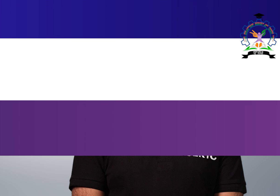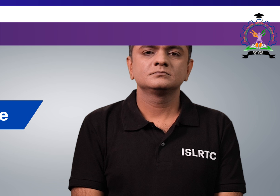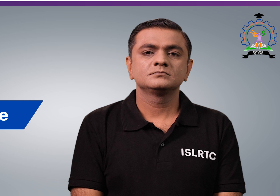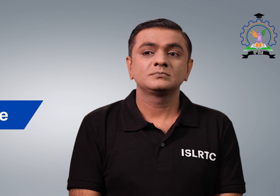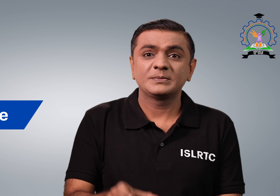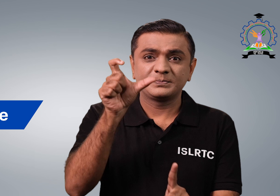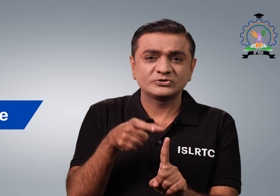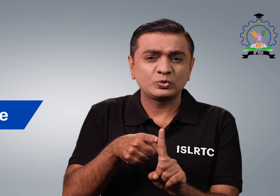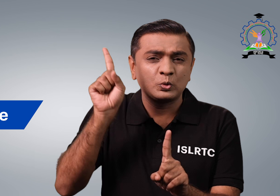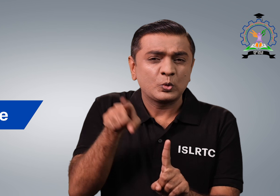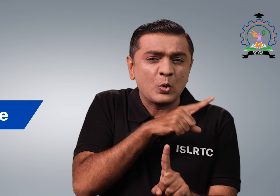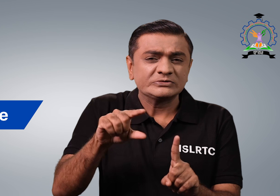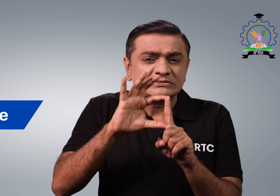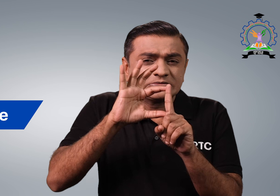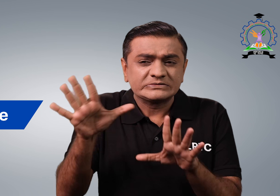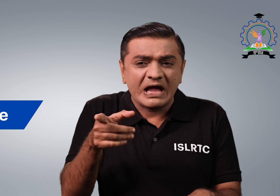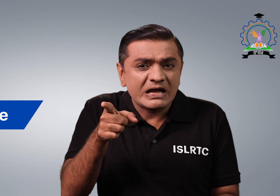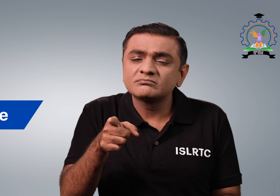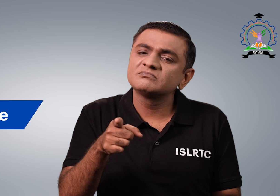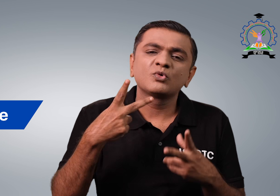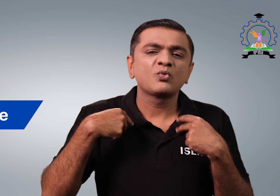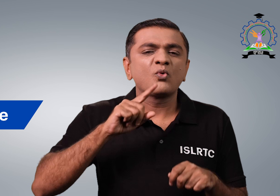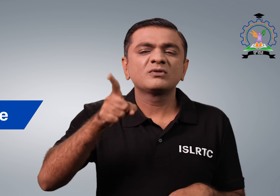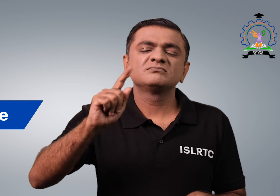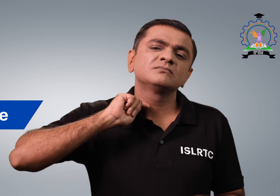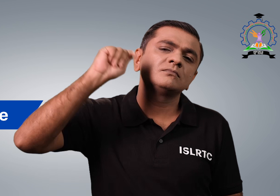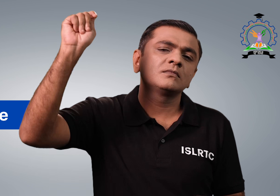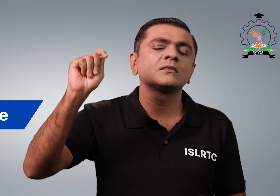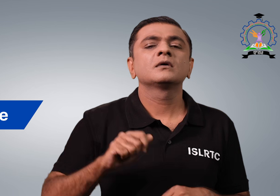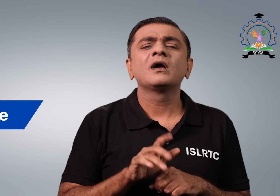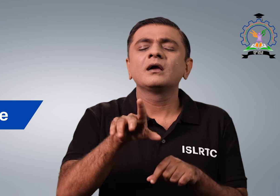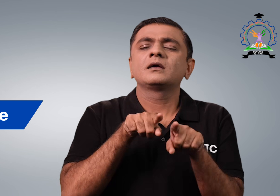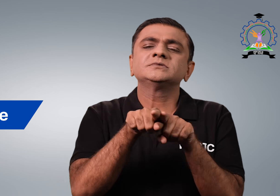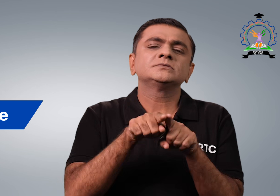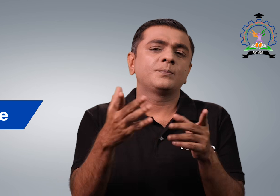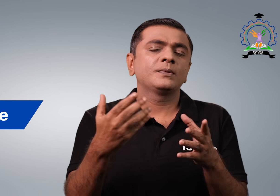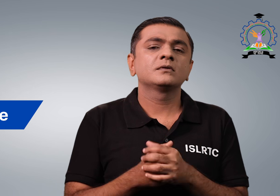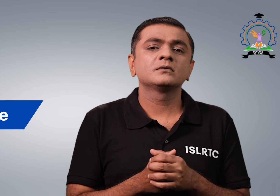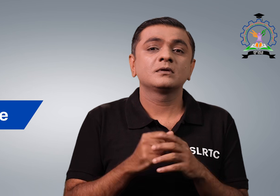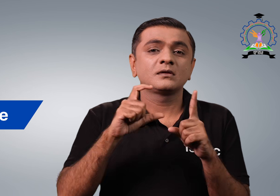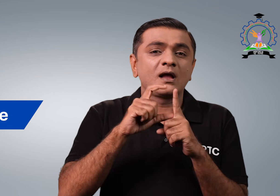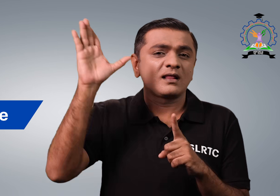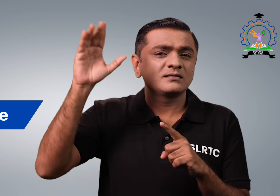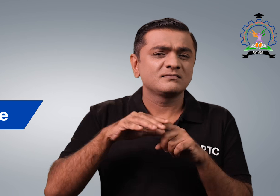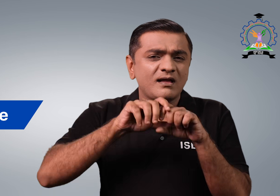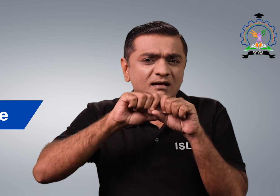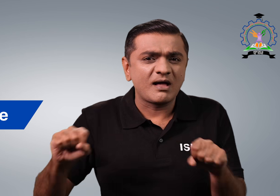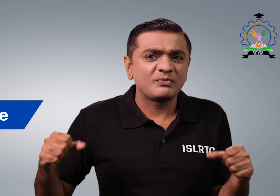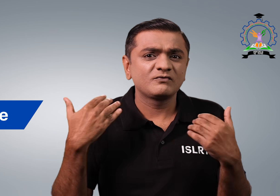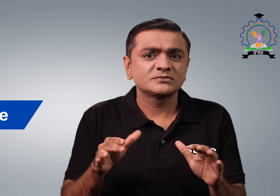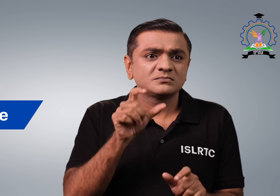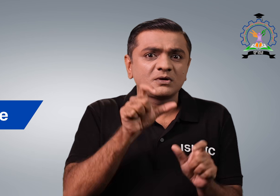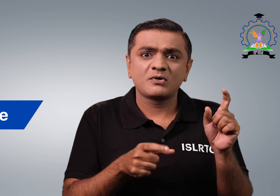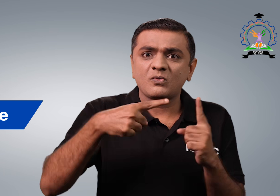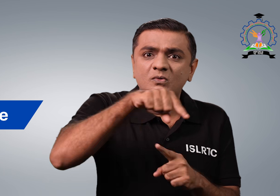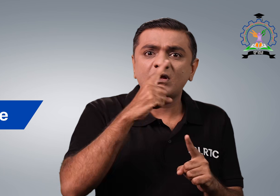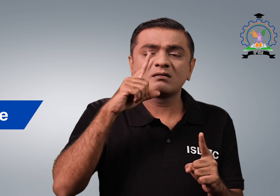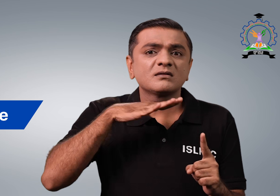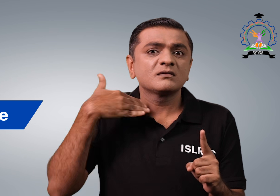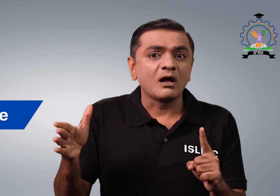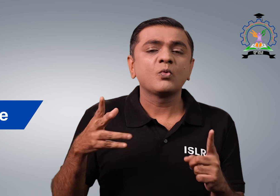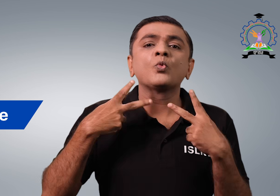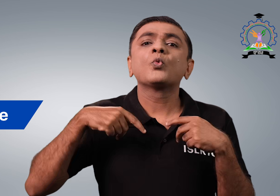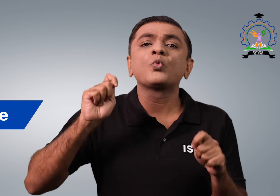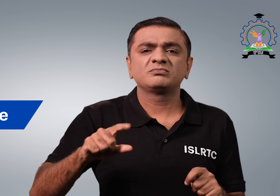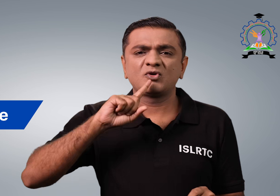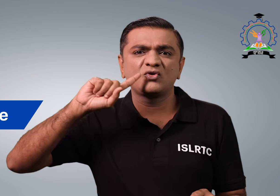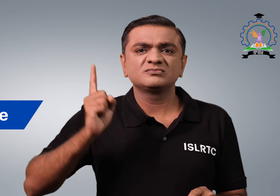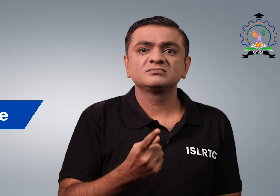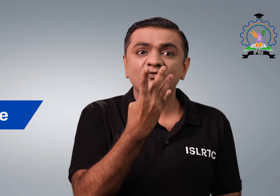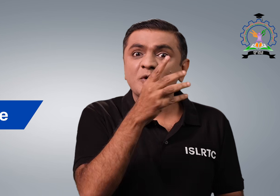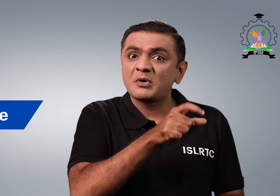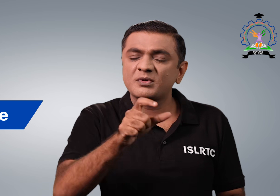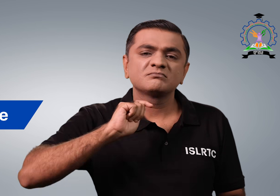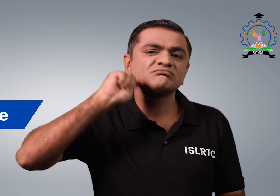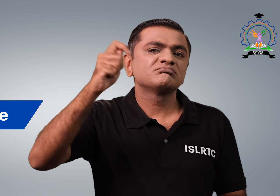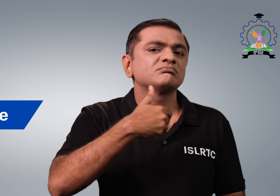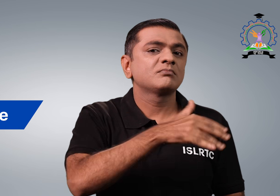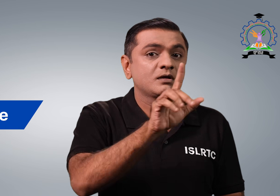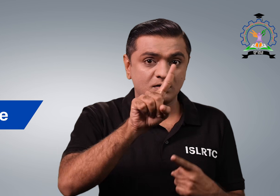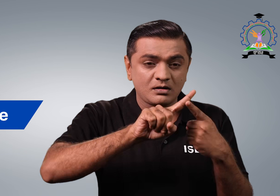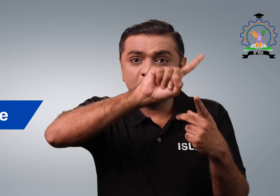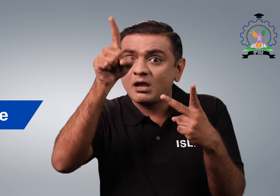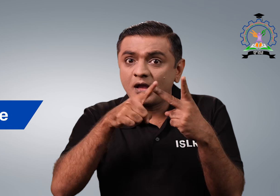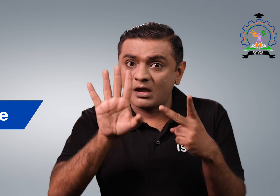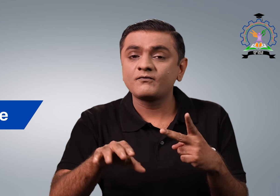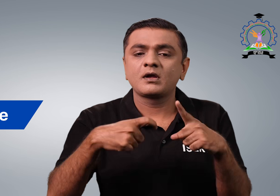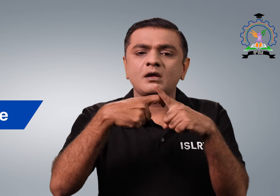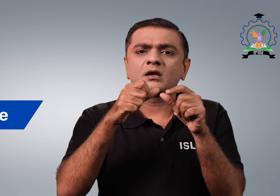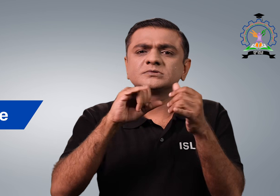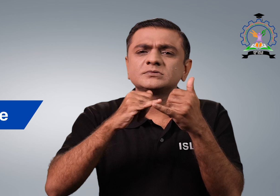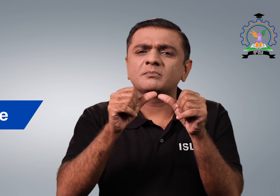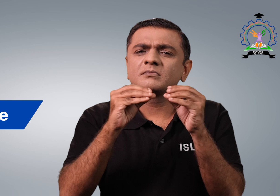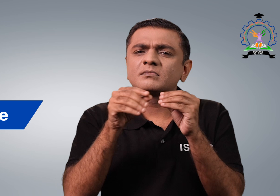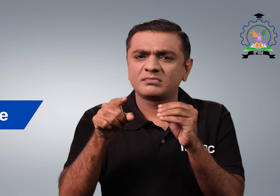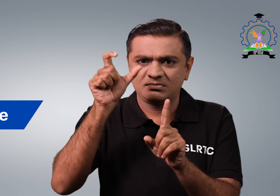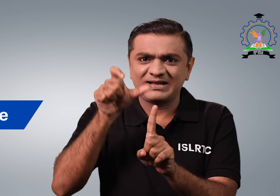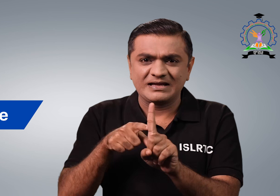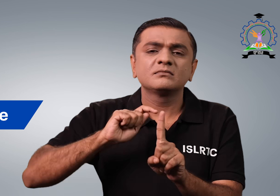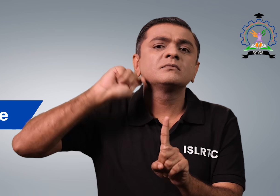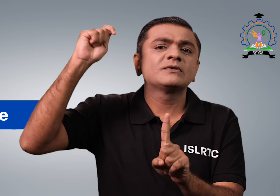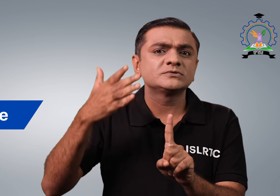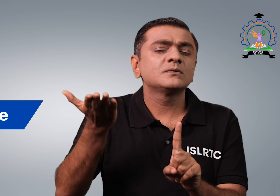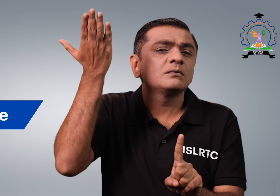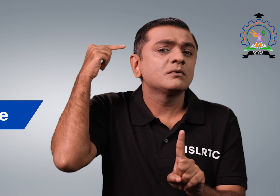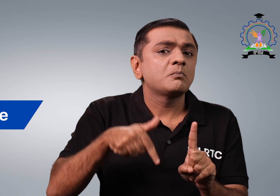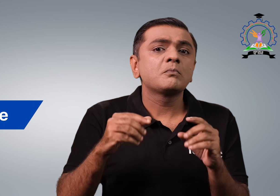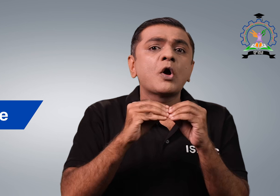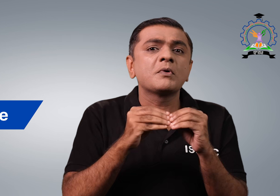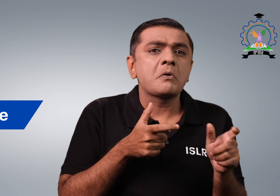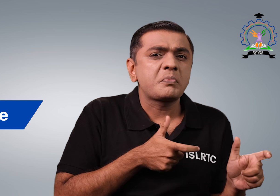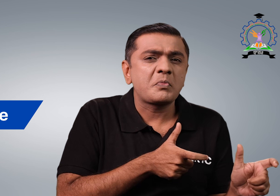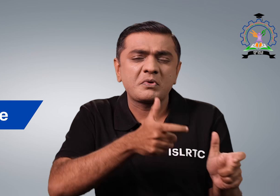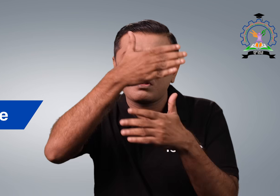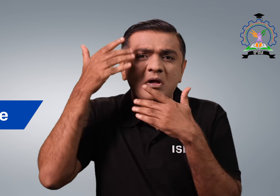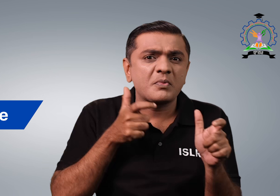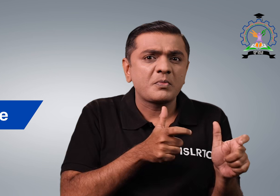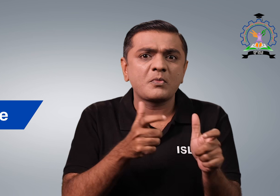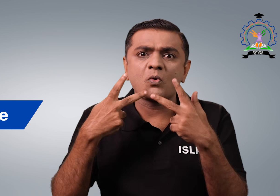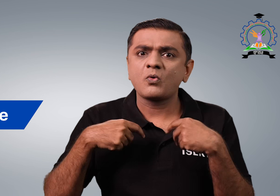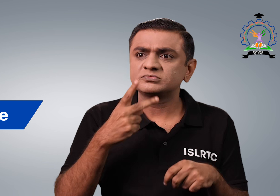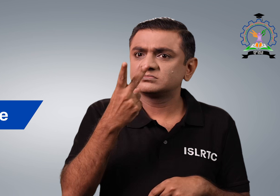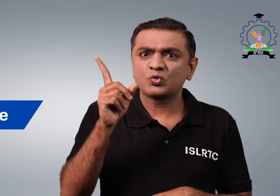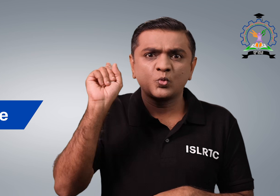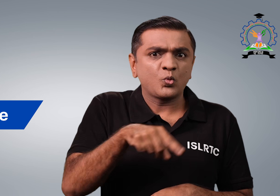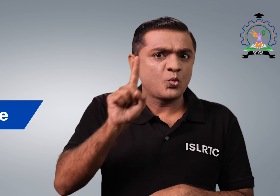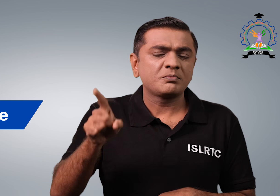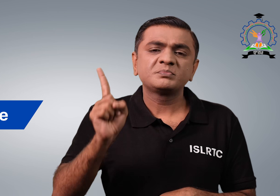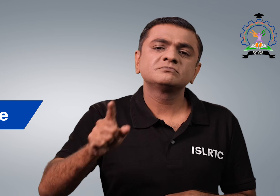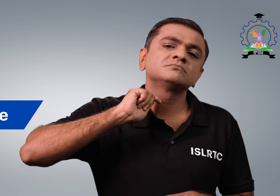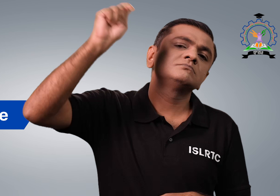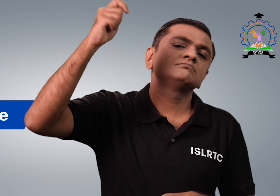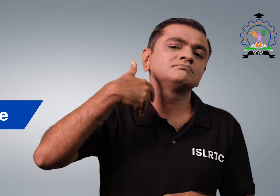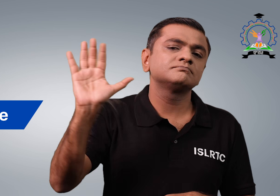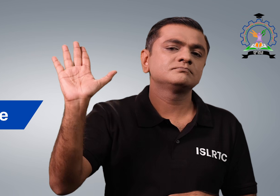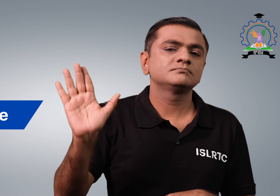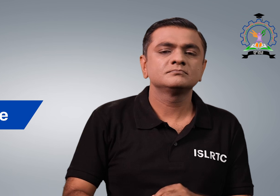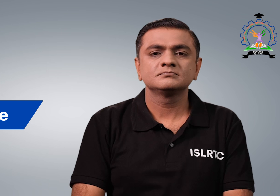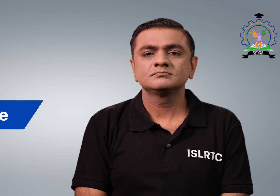A death sentence is when the court orders a person to be executed as punishment for a serious crime. For example, the court gave a death sentence to the four convicts of the Delhi rape case, wherein the victim had died. In another example, the court gave death sentence to Ajmal Kasab for the terrorist attack in Mumbai.